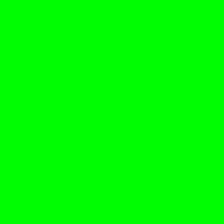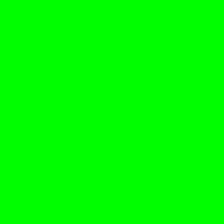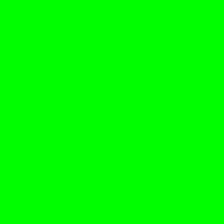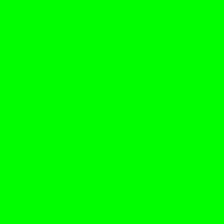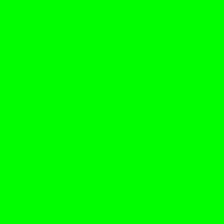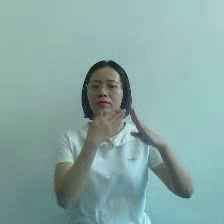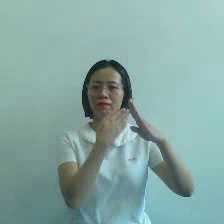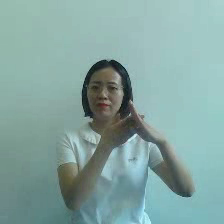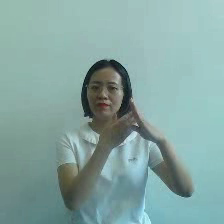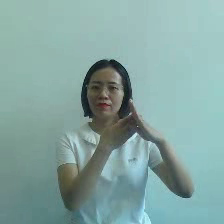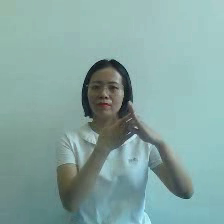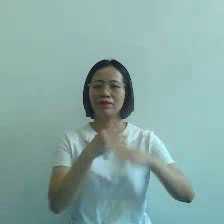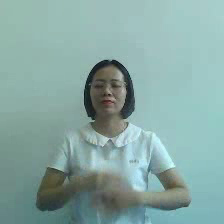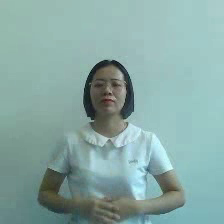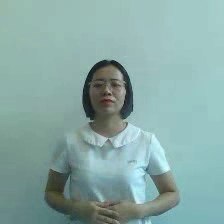Trường học